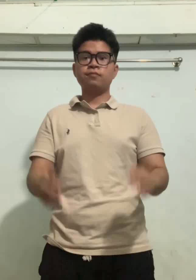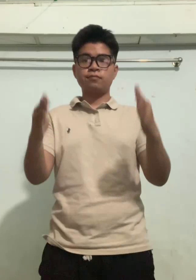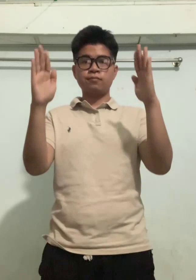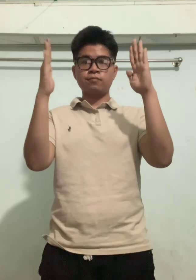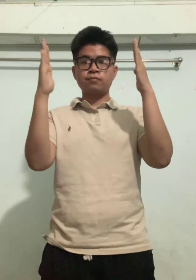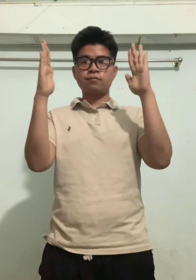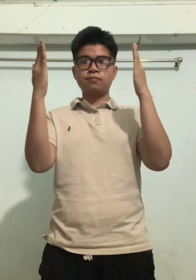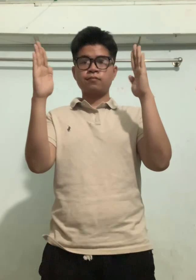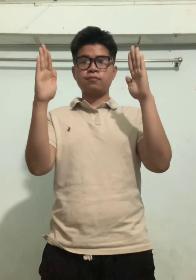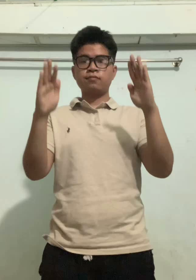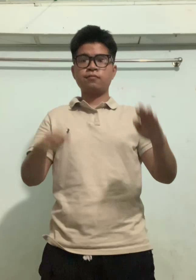vo tay